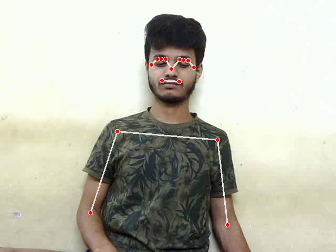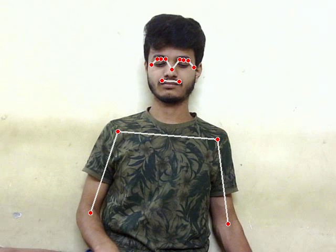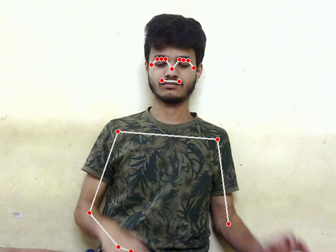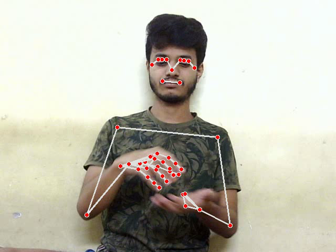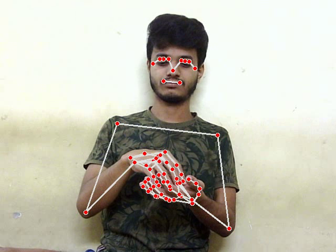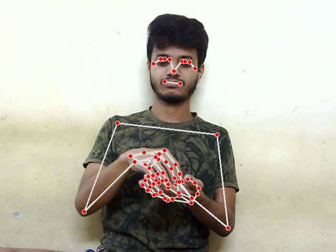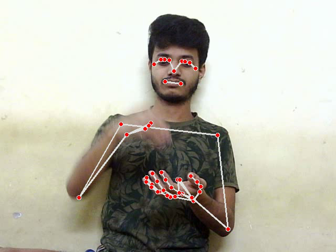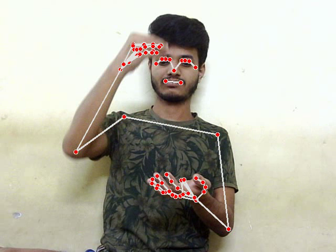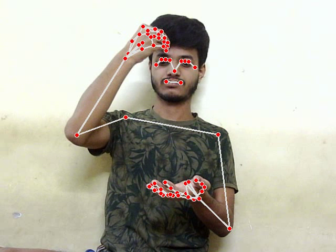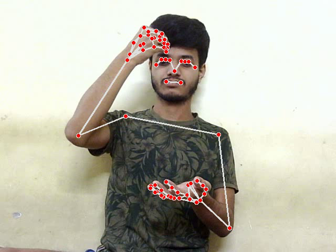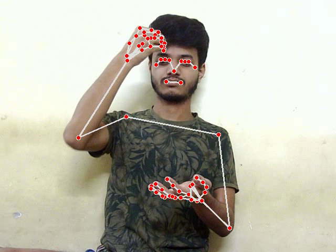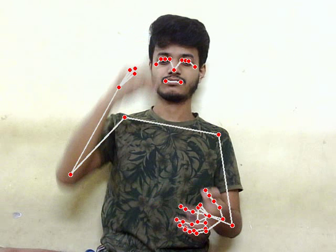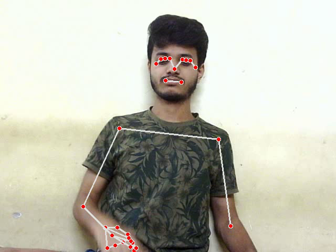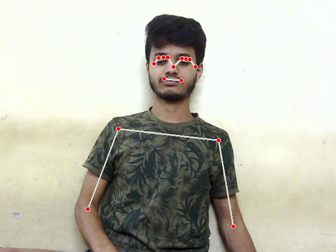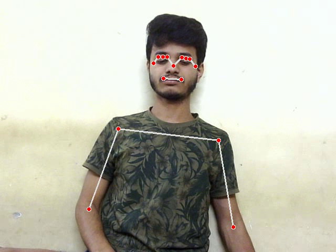learn